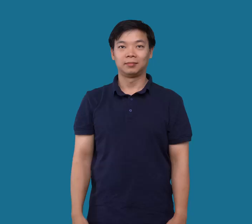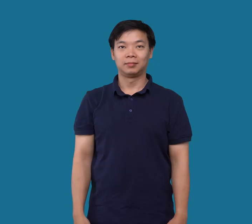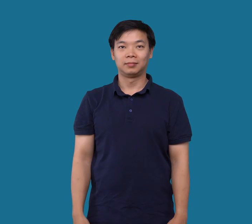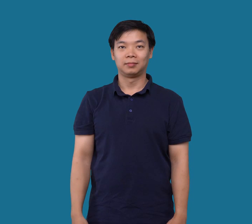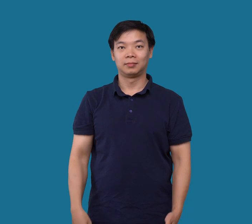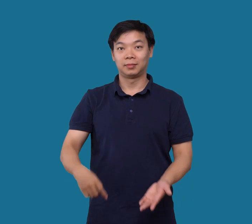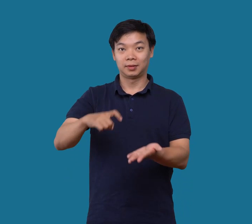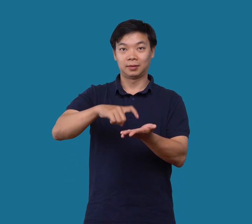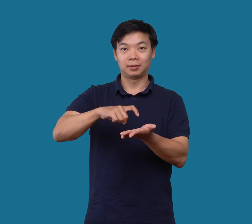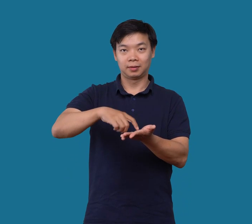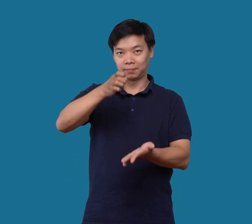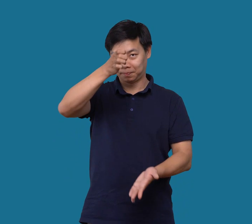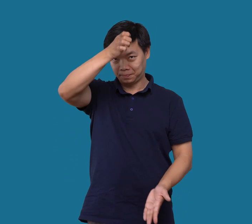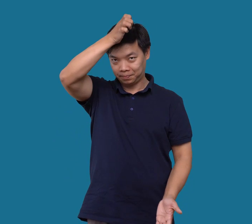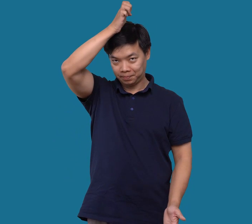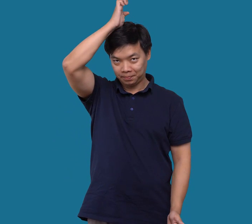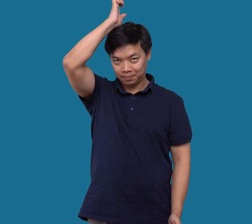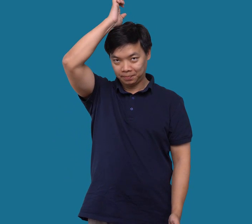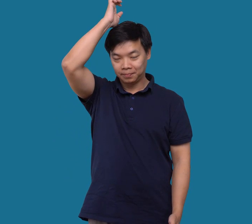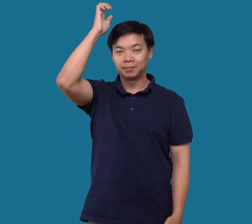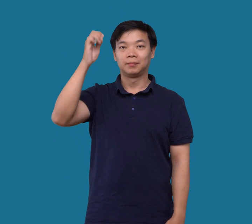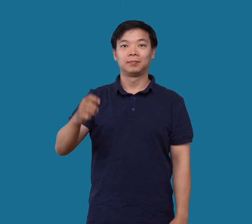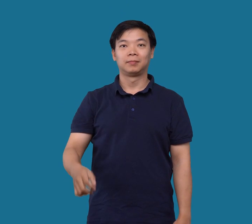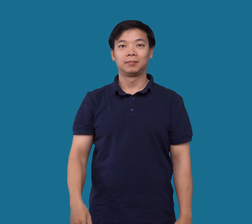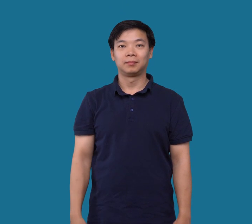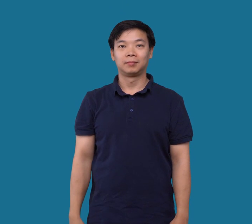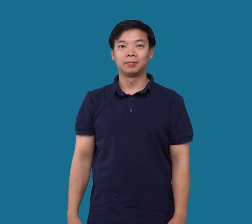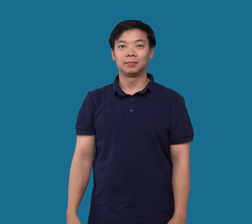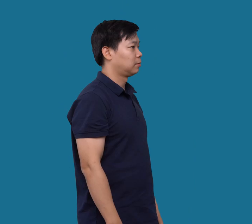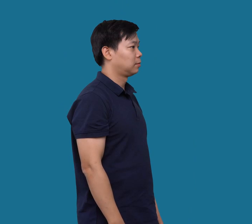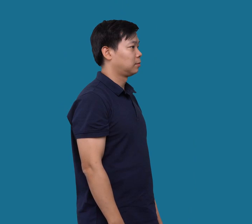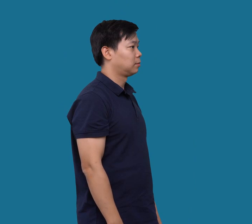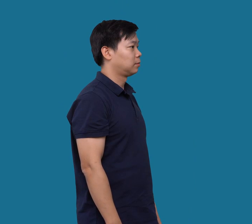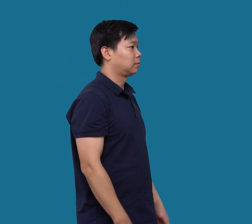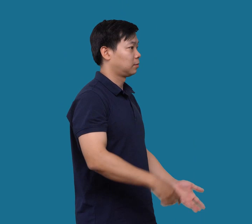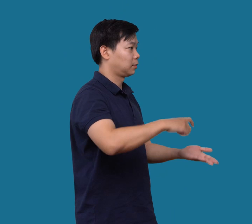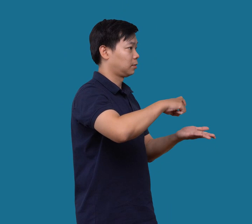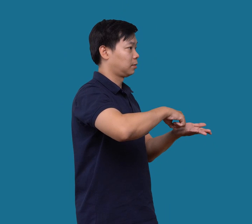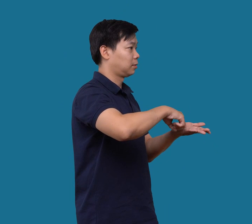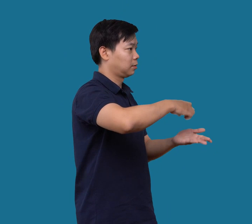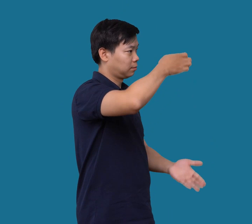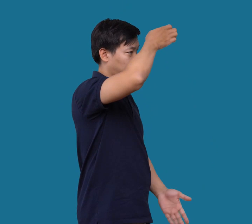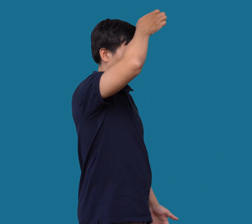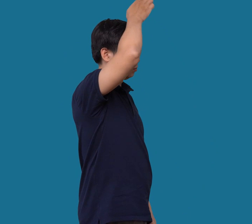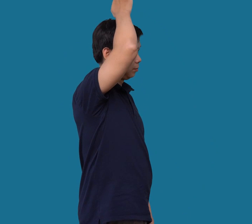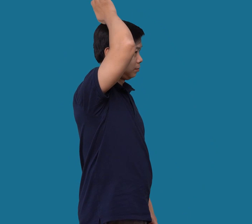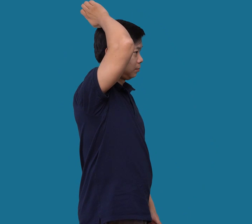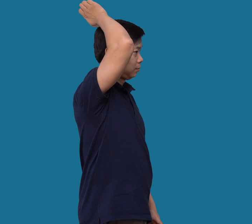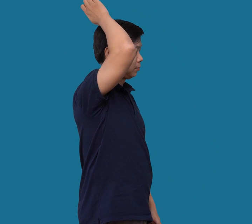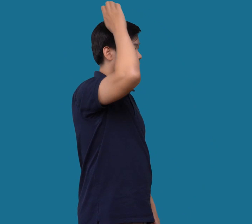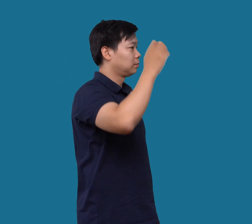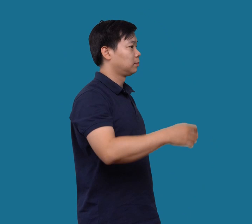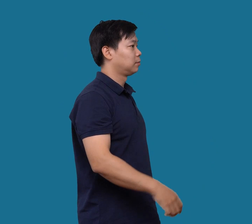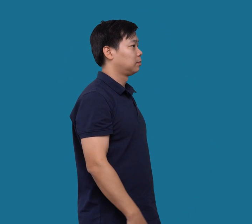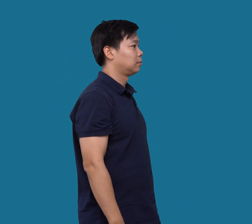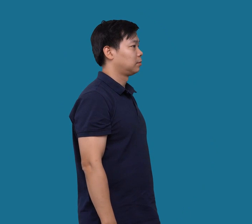gà mái